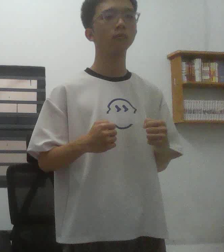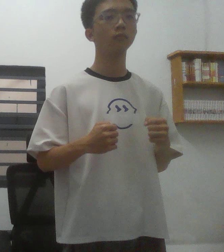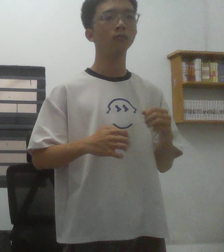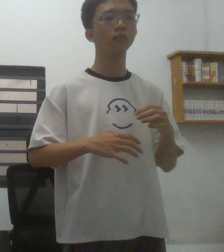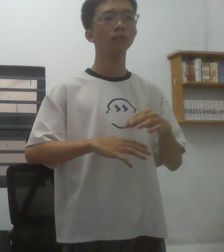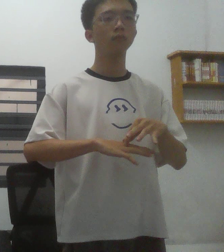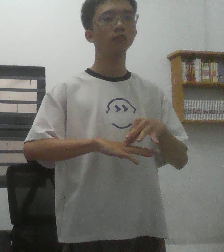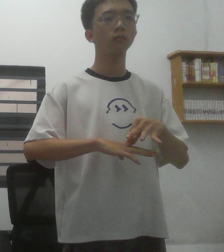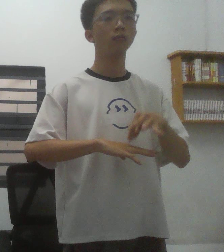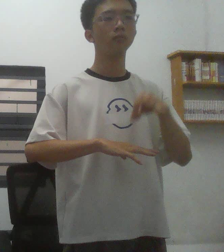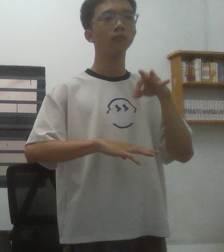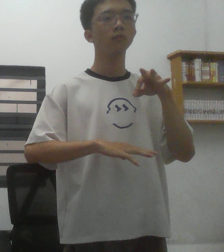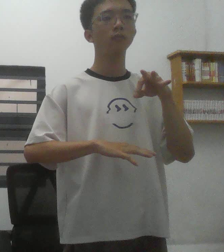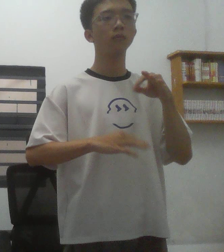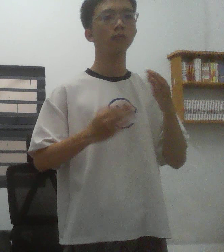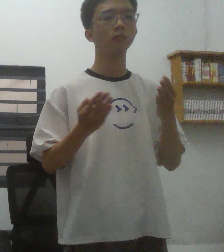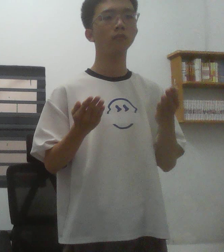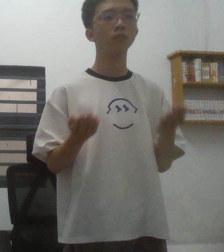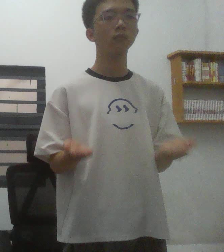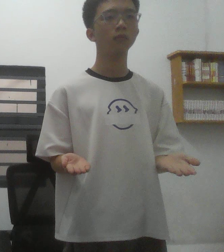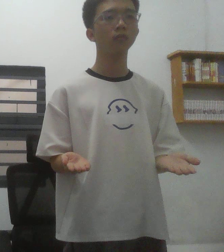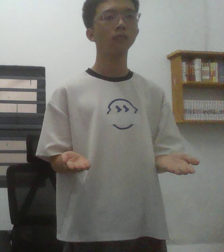tuan nay